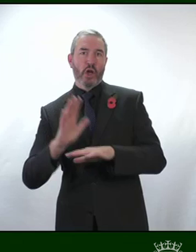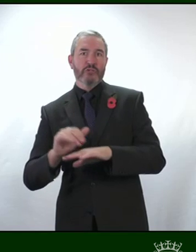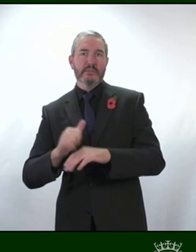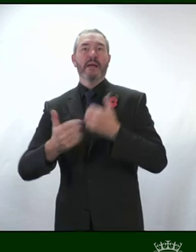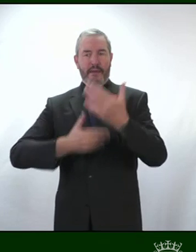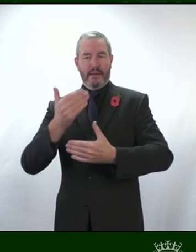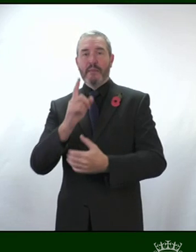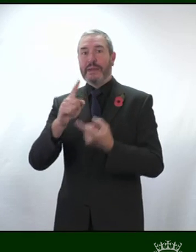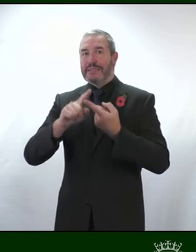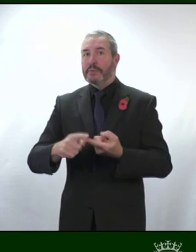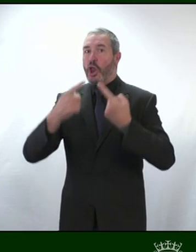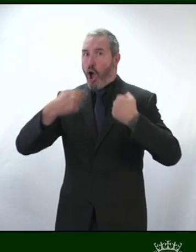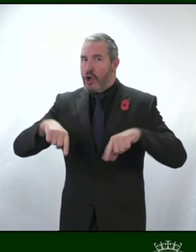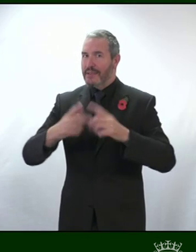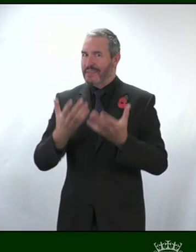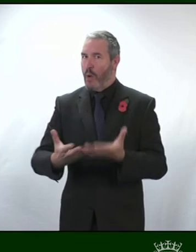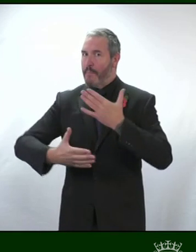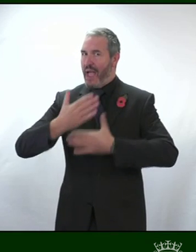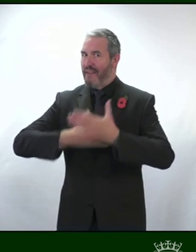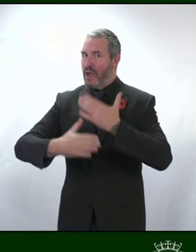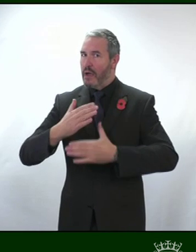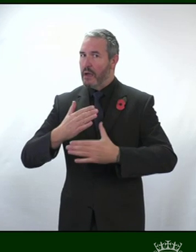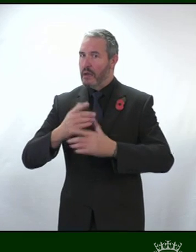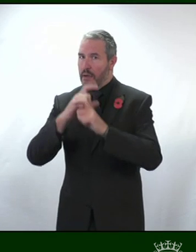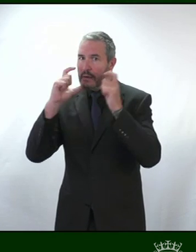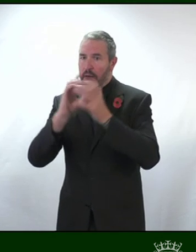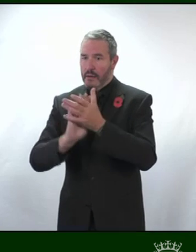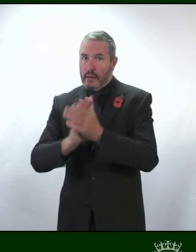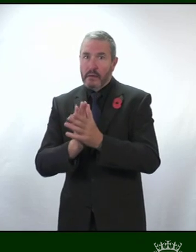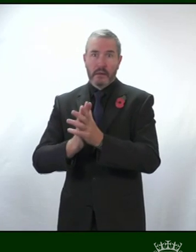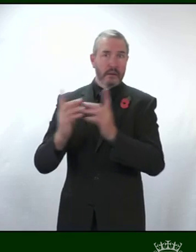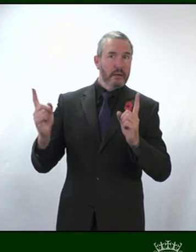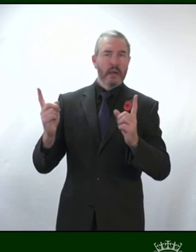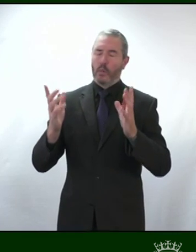But that depends on us all doing our bit now to make sure that we get the R down.